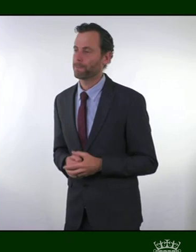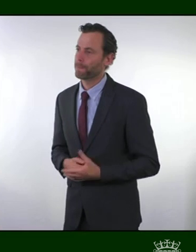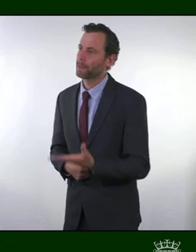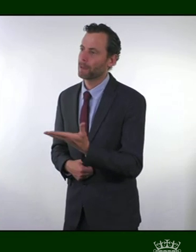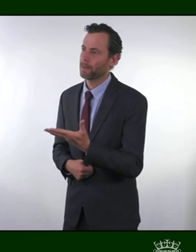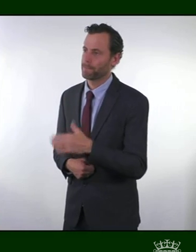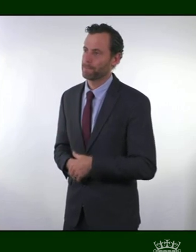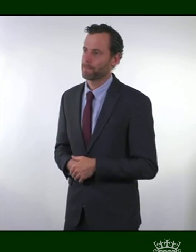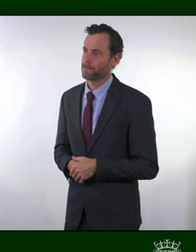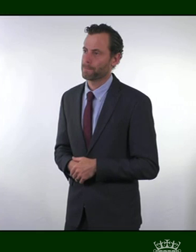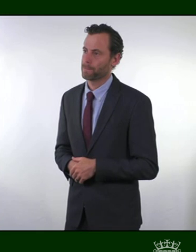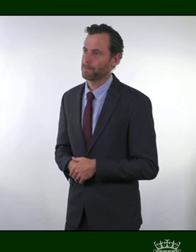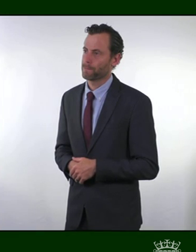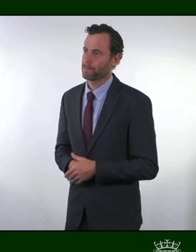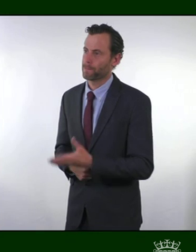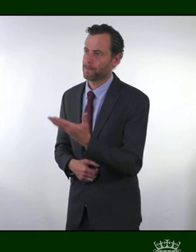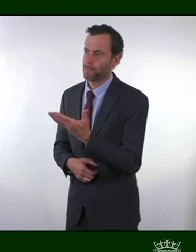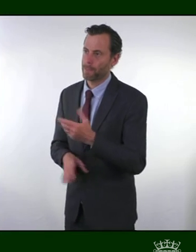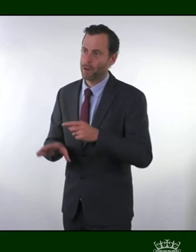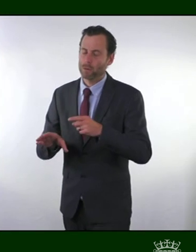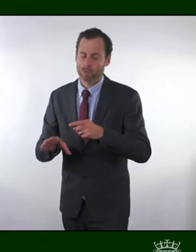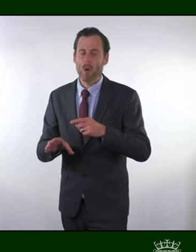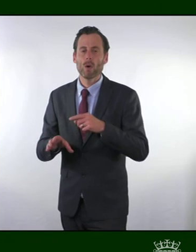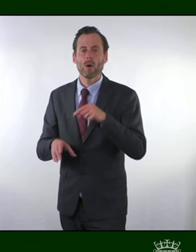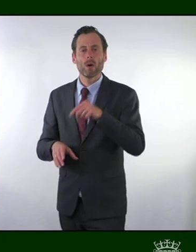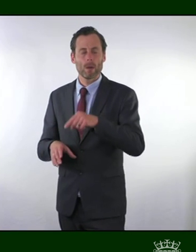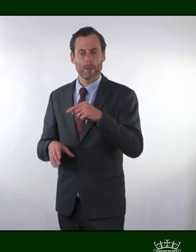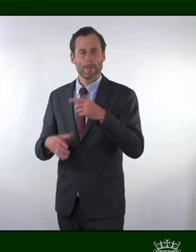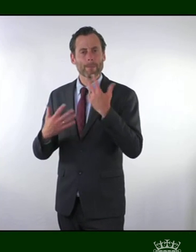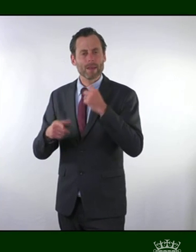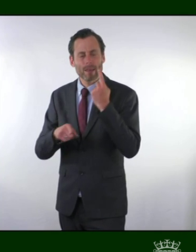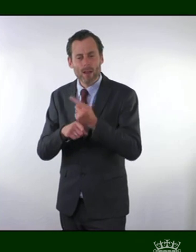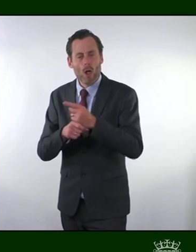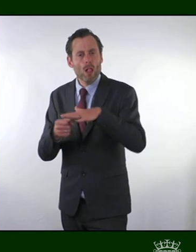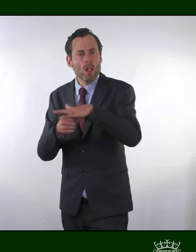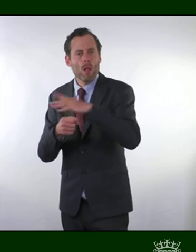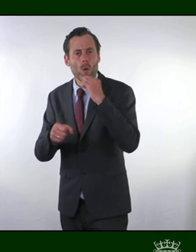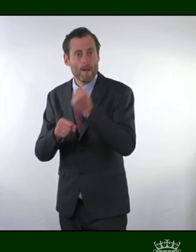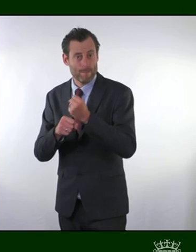Local government finance is in crisis, but it was not mentioned in his statement today.